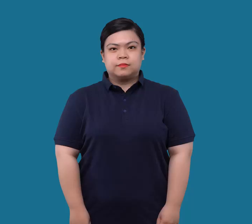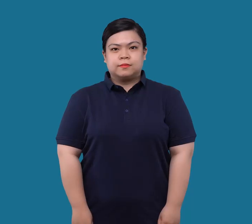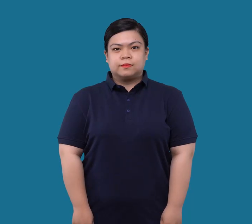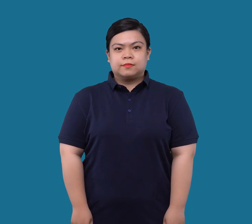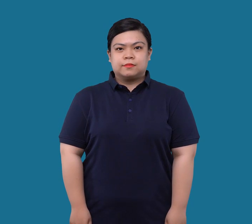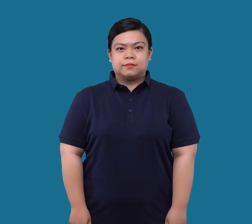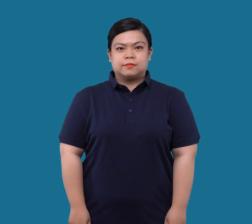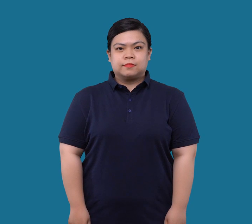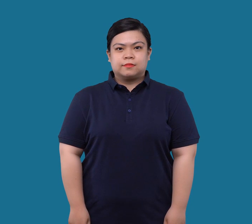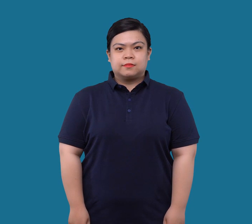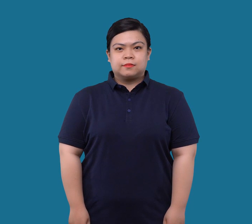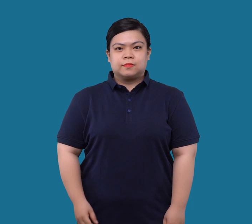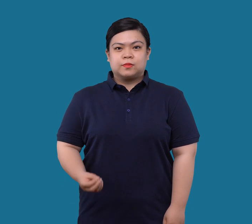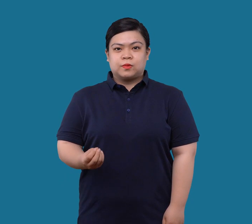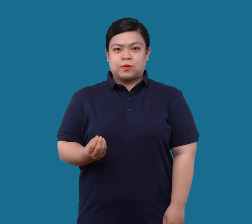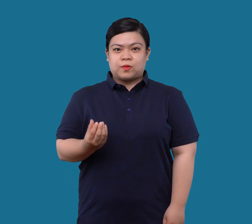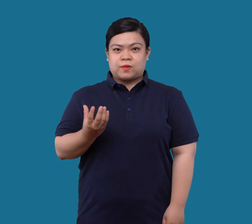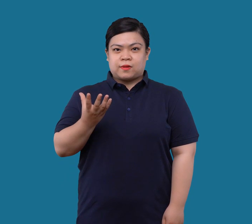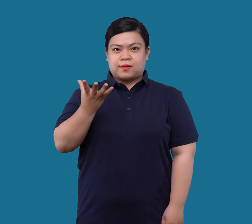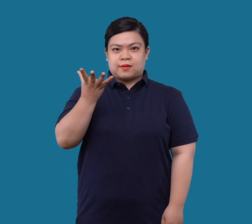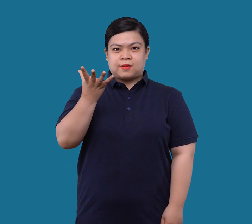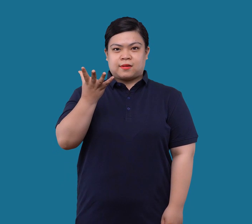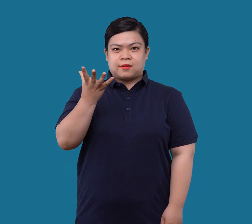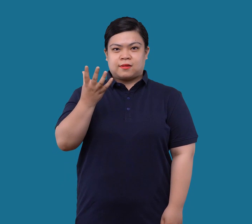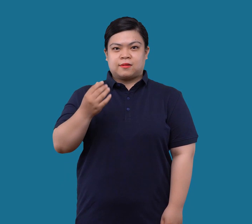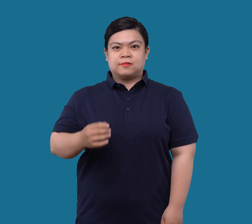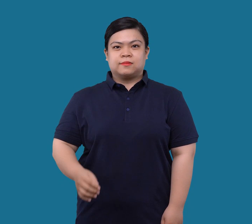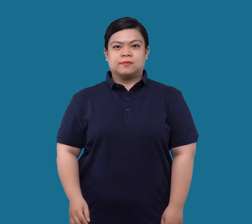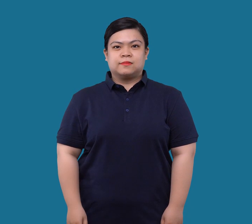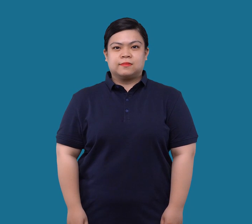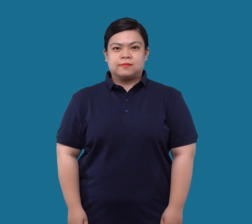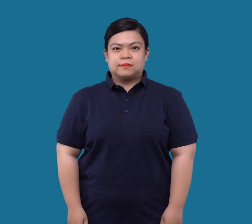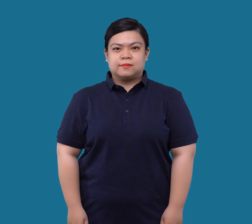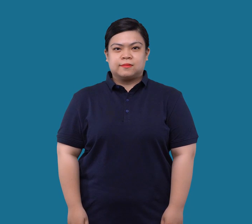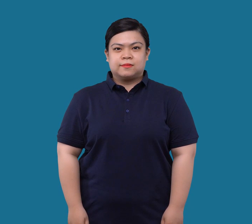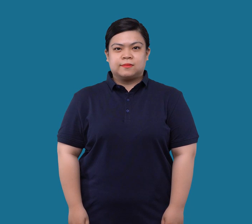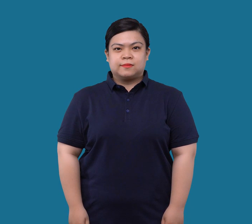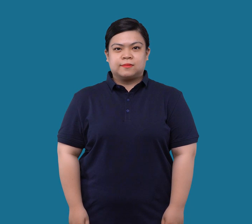bông hoa